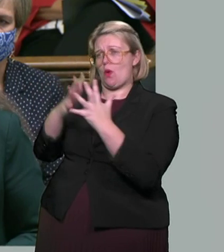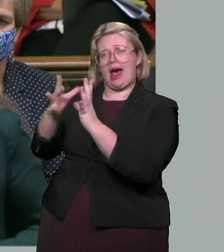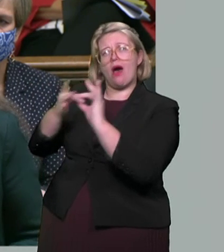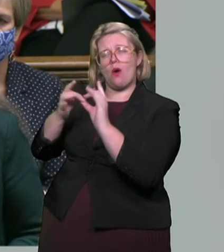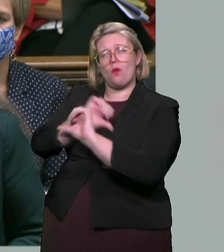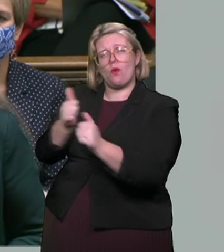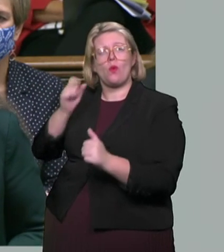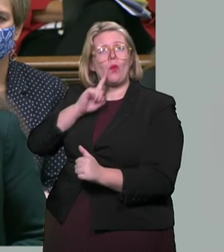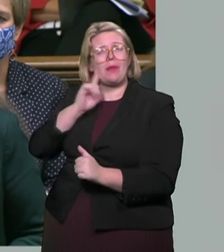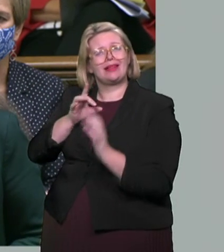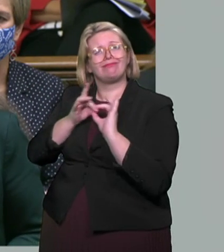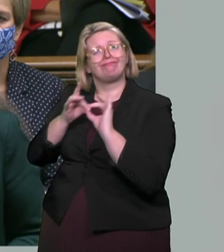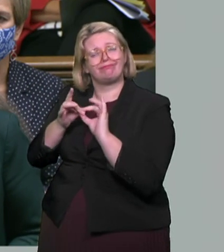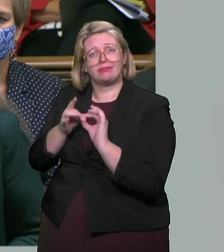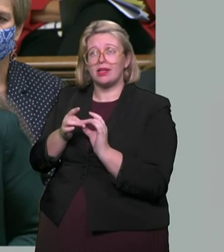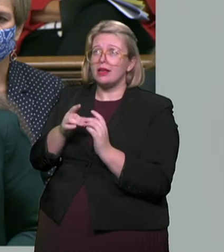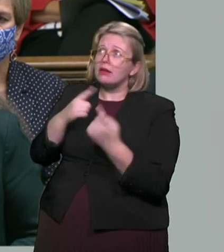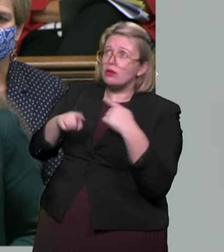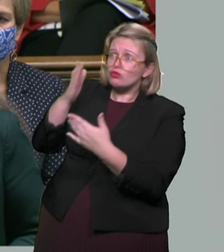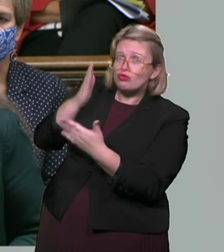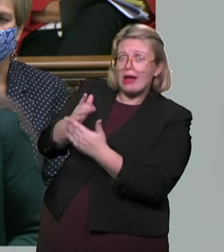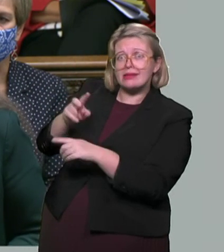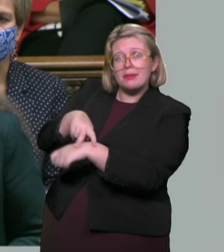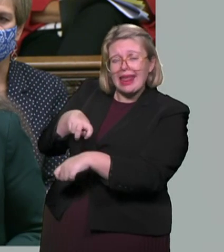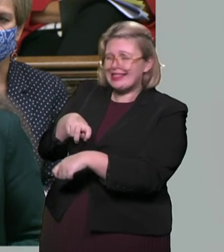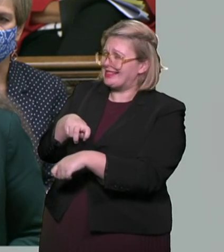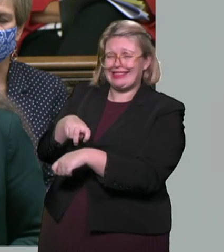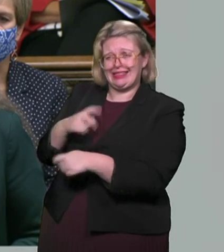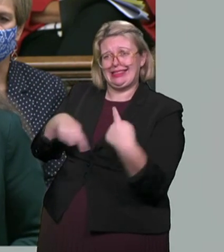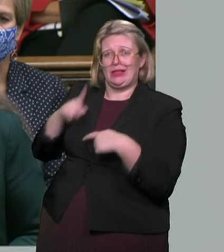That has taken a toll on confidence in the police.